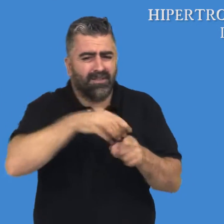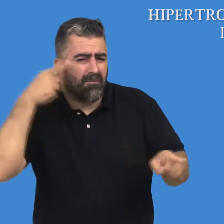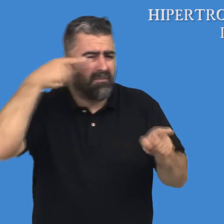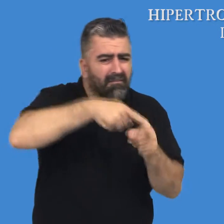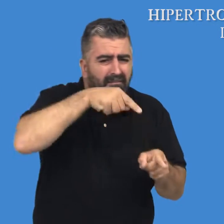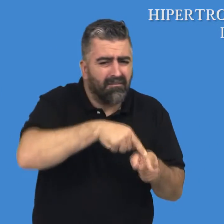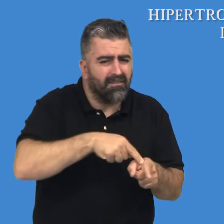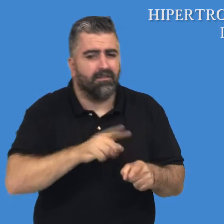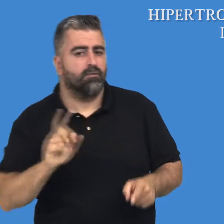objetivo